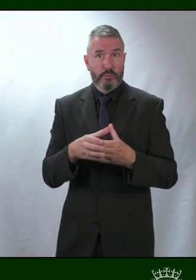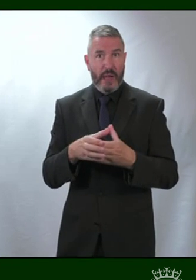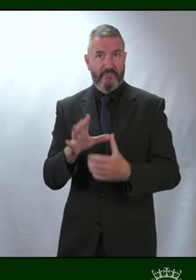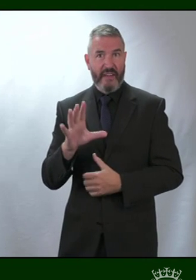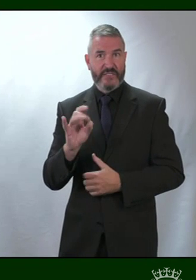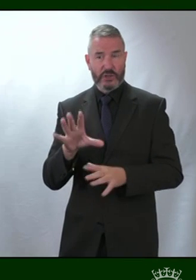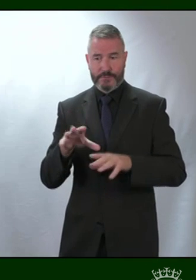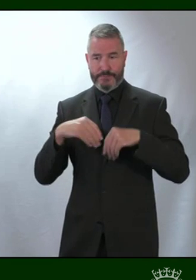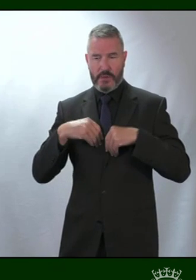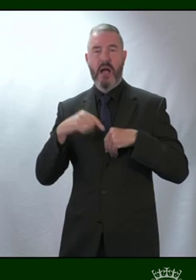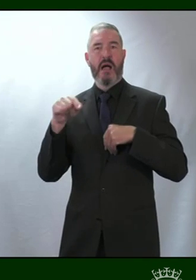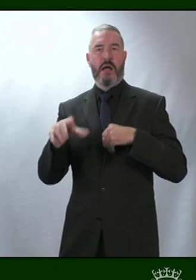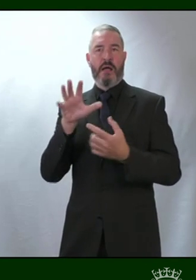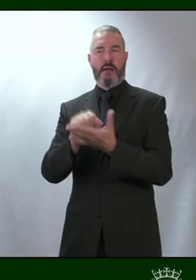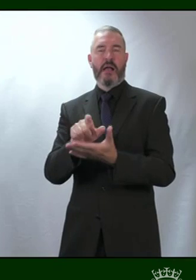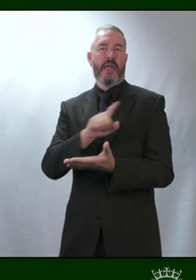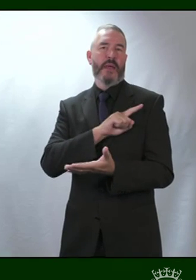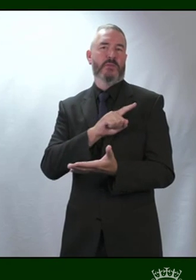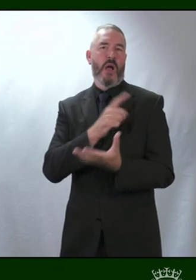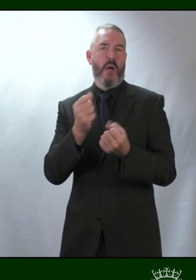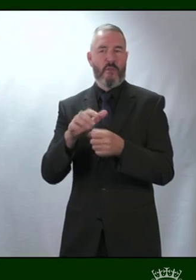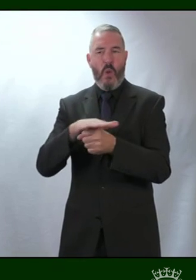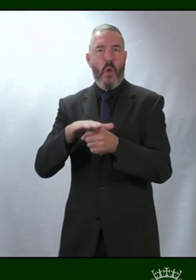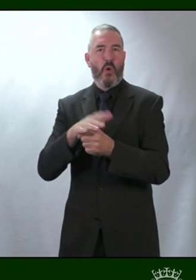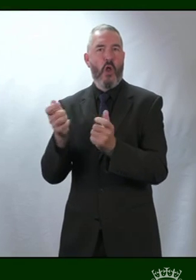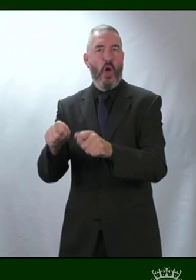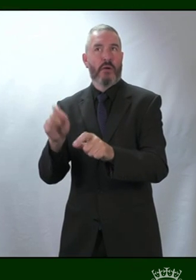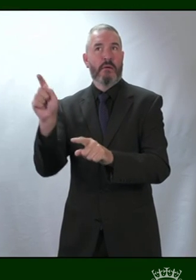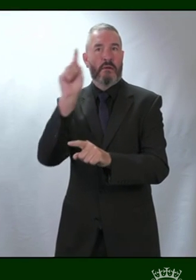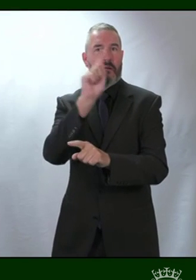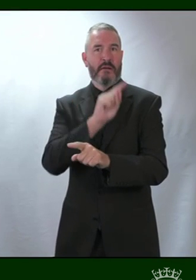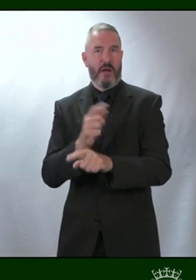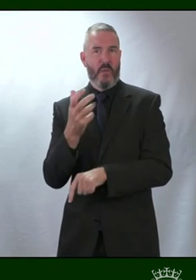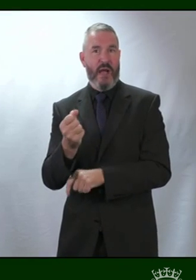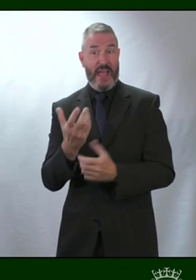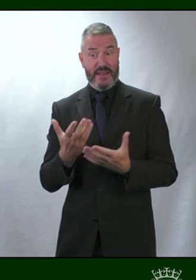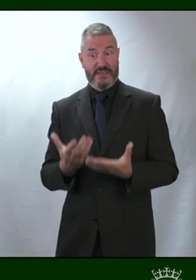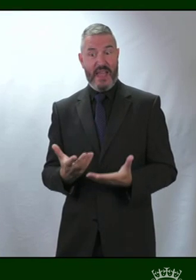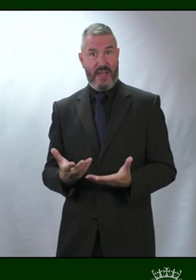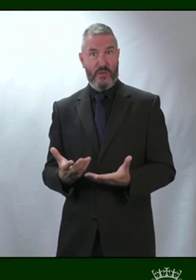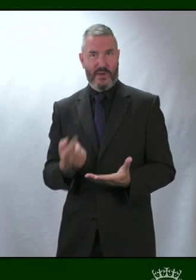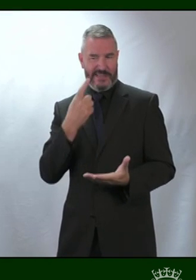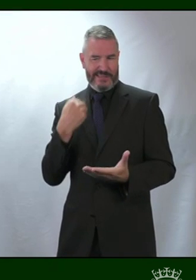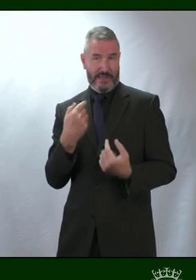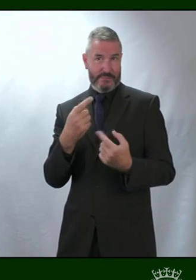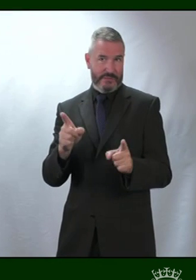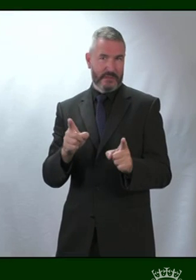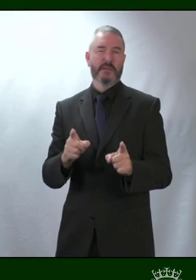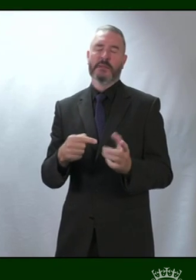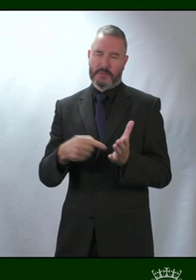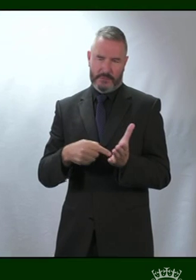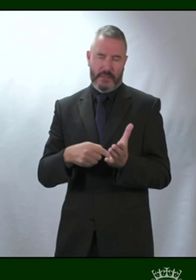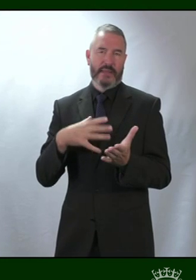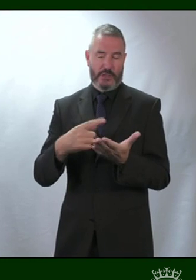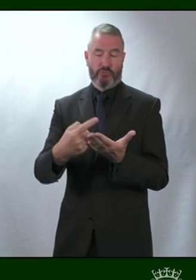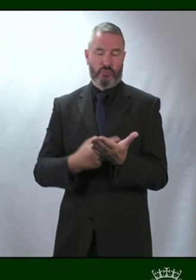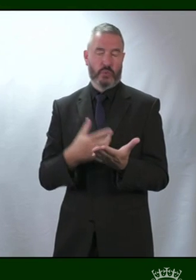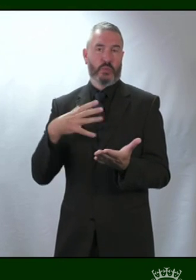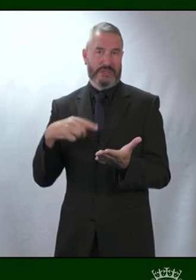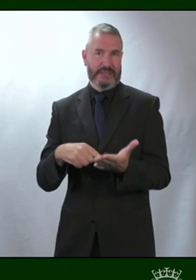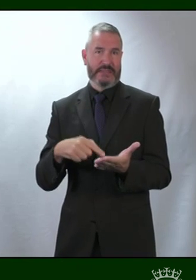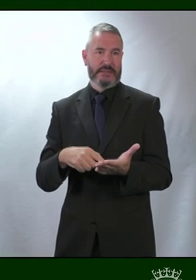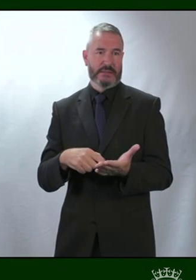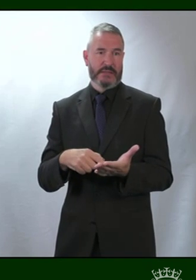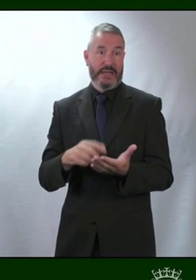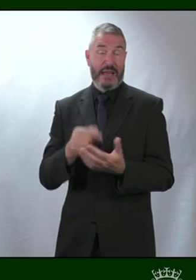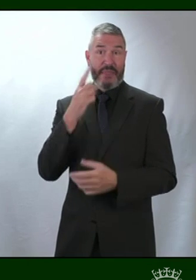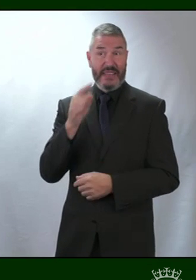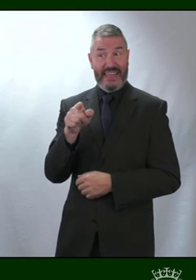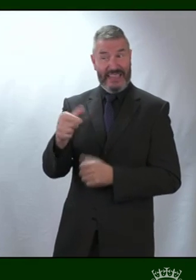That is why we have been able to deliver the local lockdowns and it is why we are able to tell now, at this stage, that it is necessary to take the decisive action that we are taking and which I think the right hon.